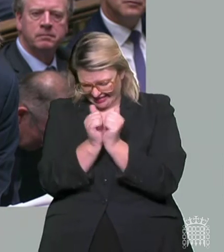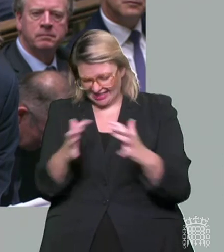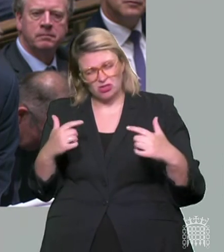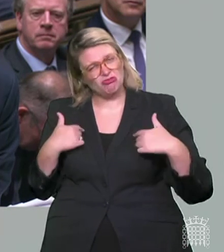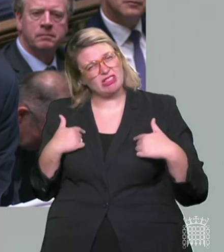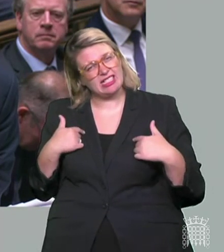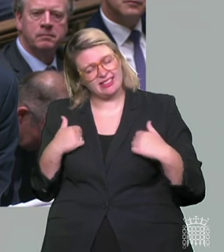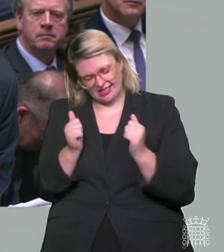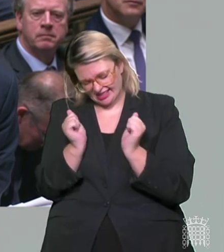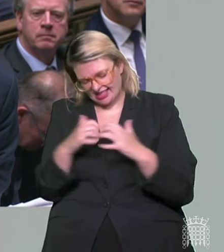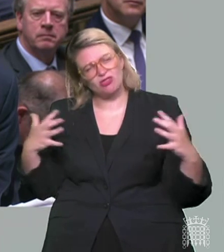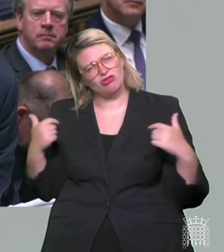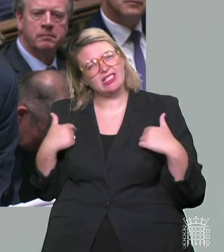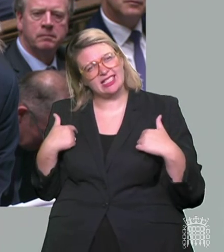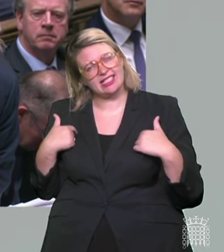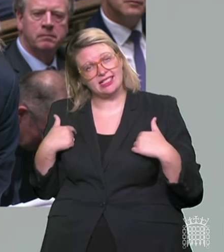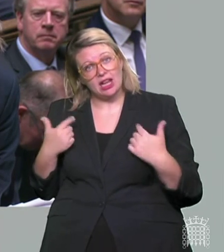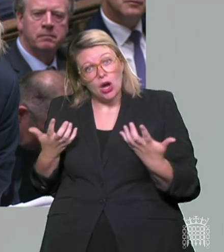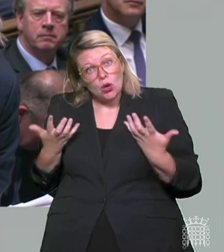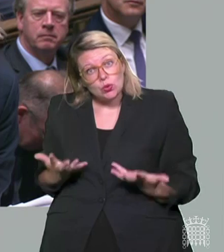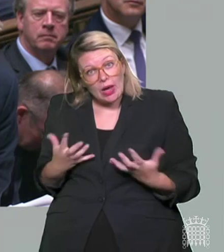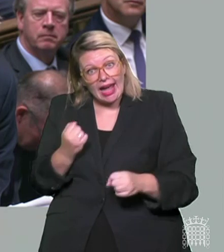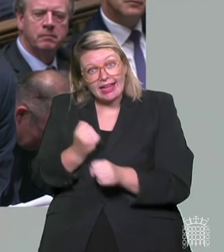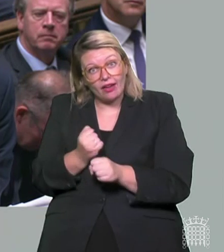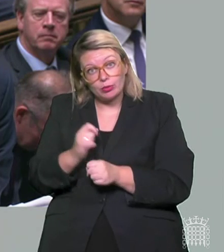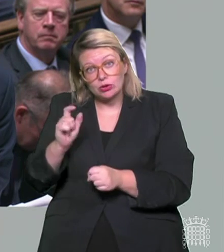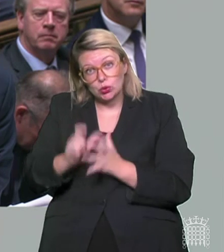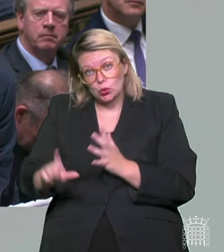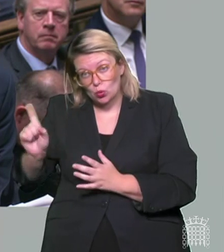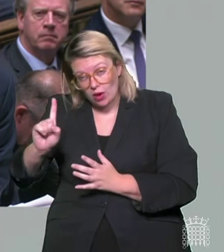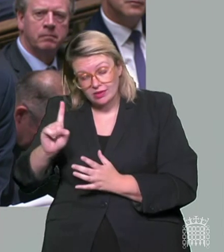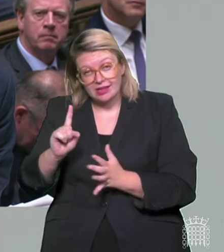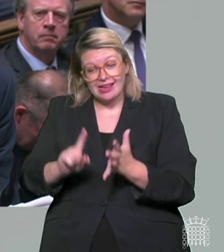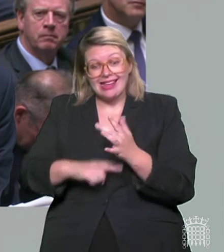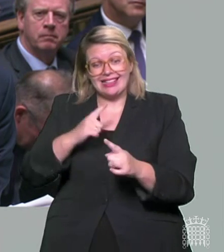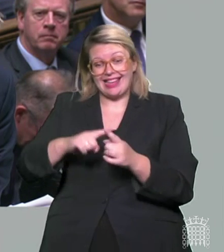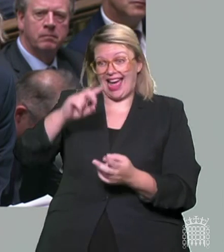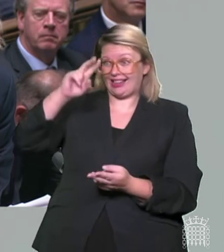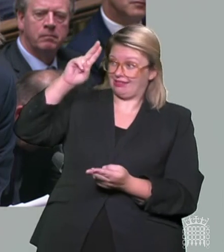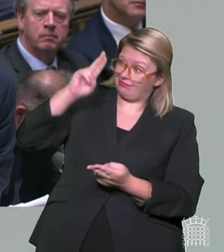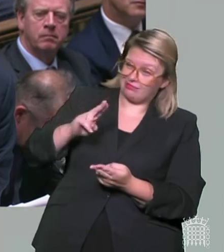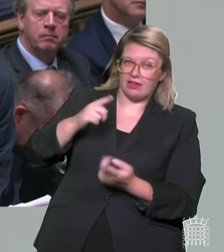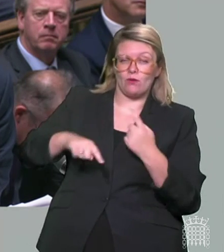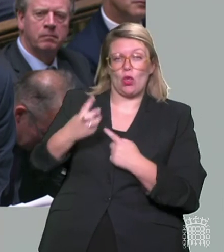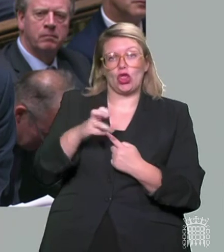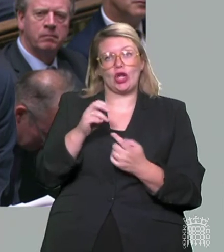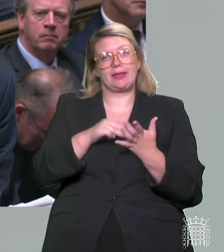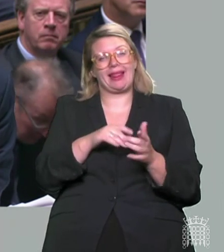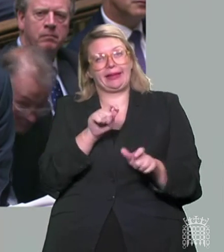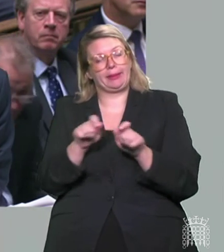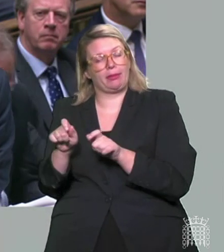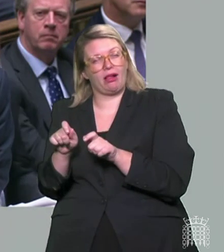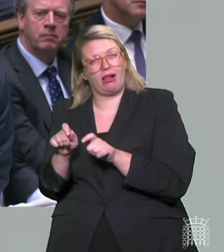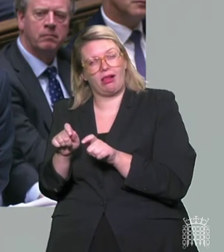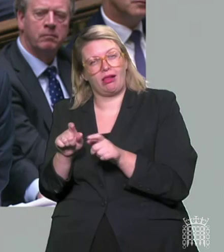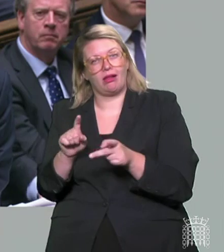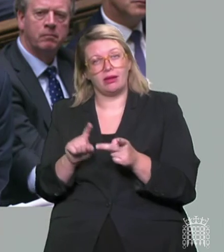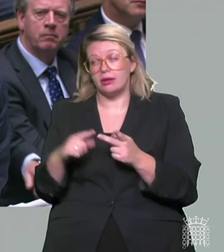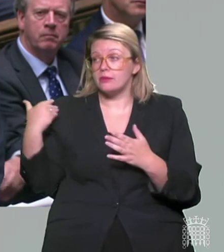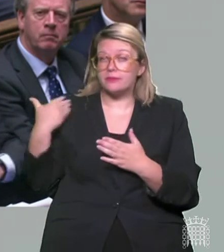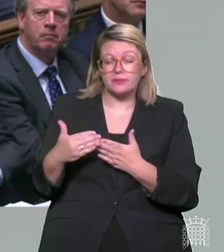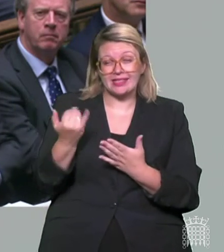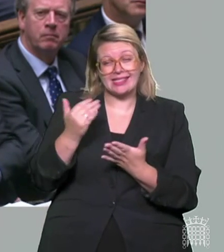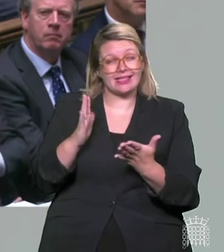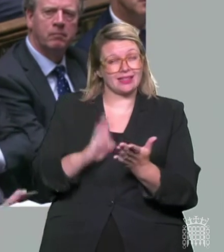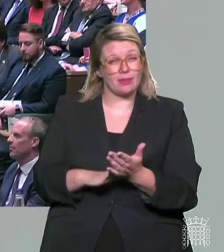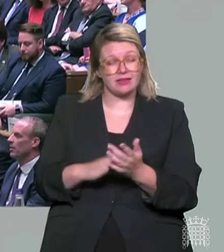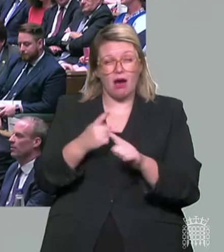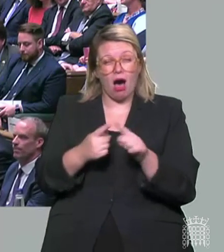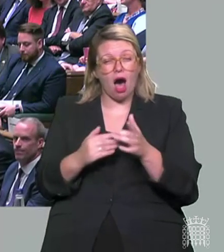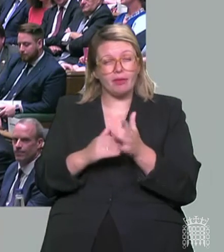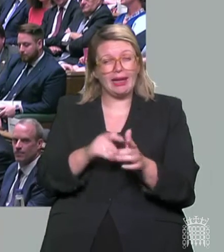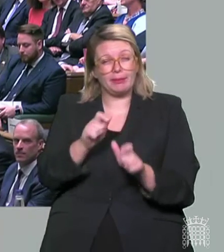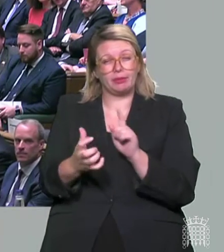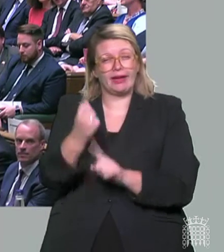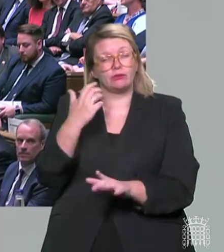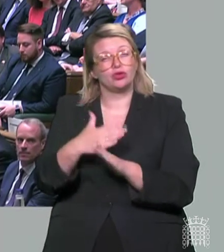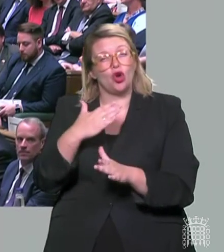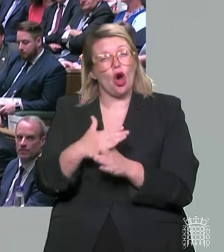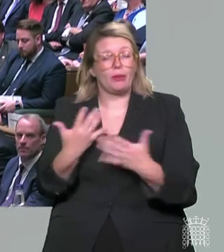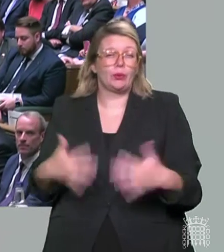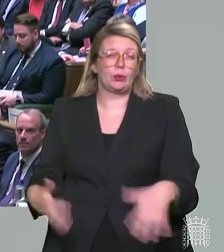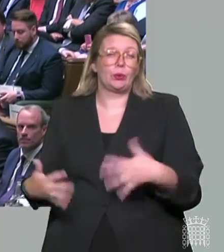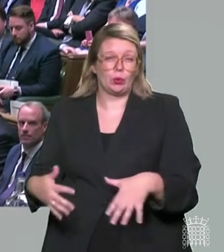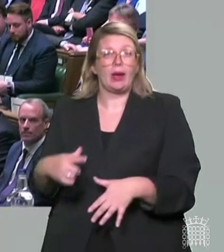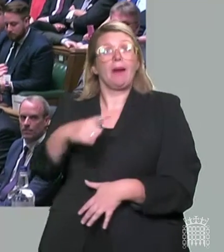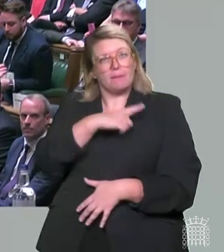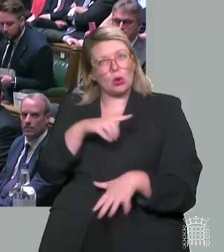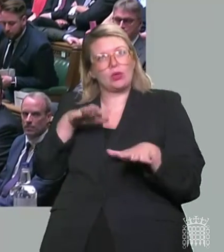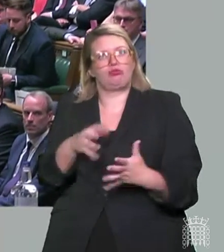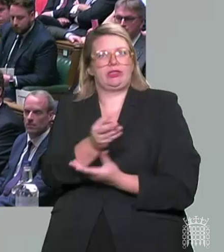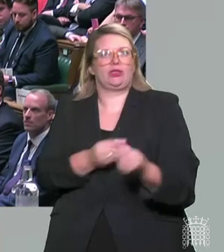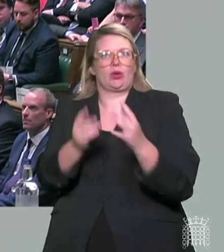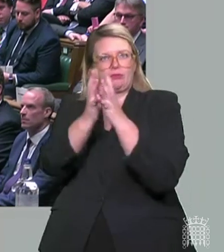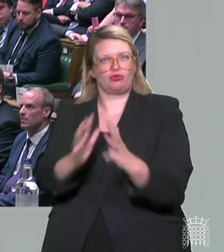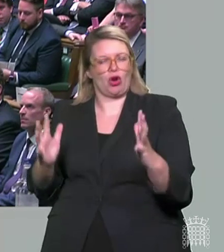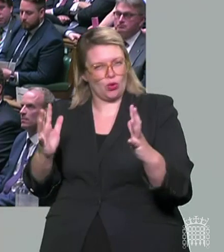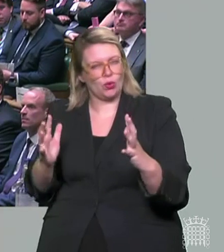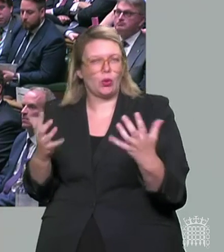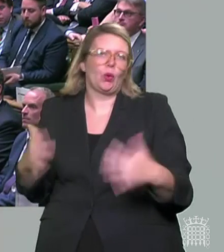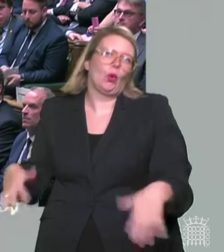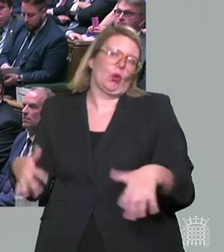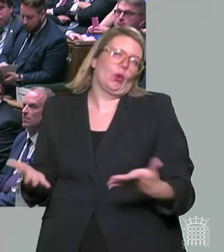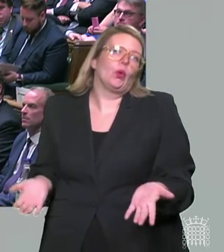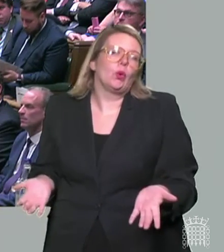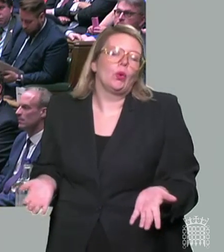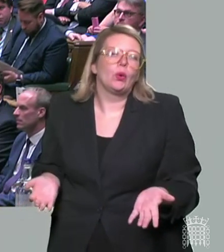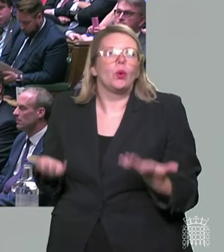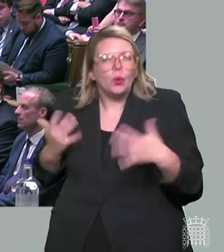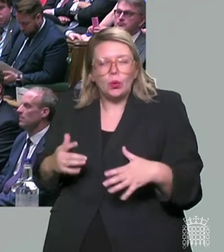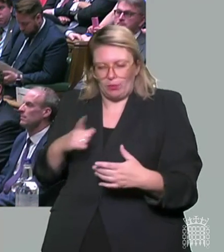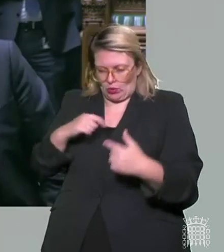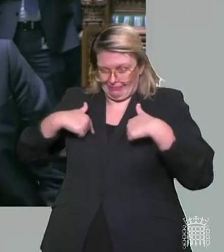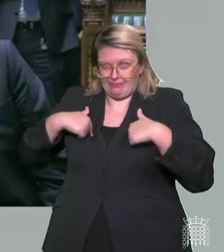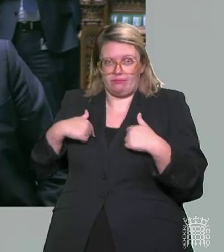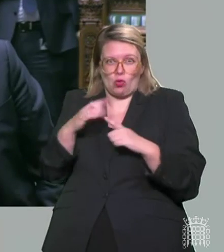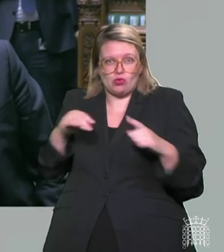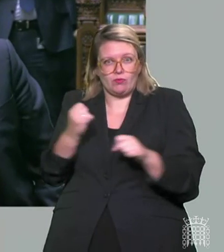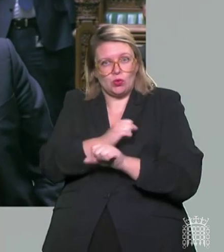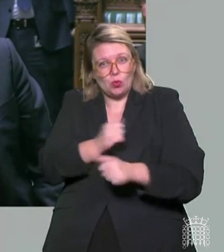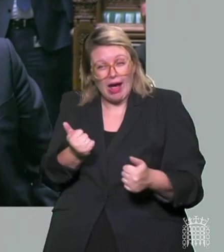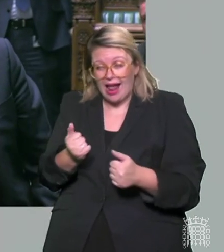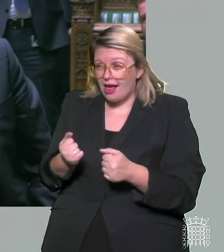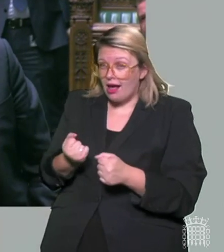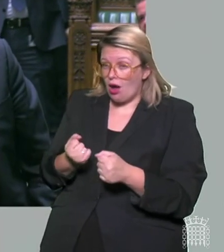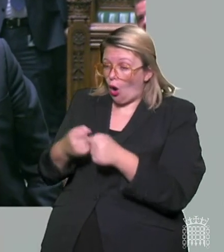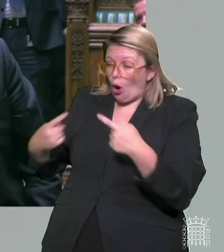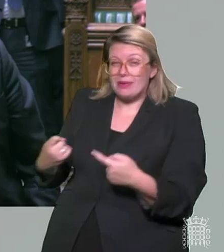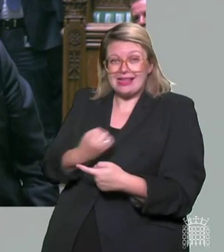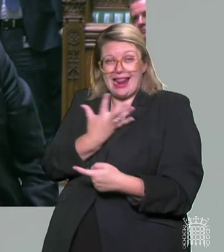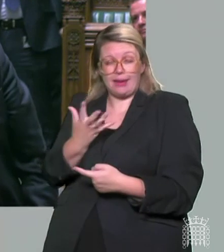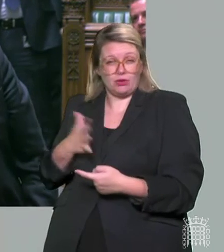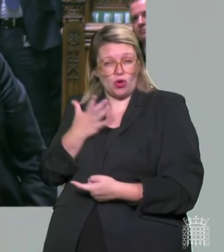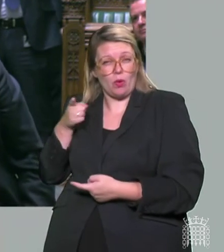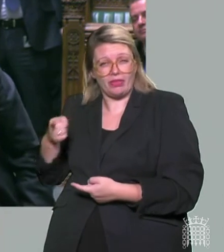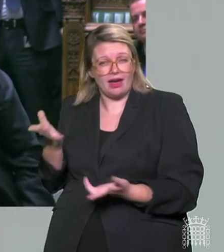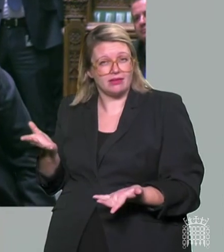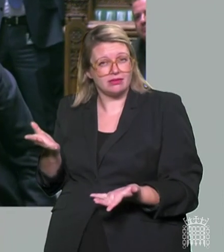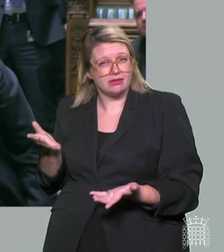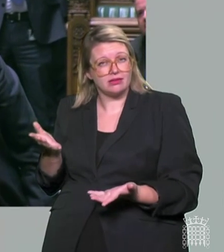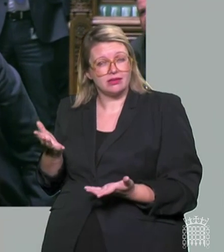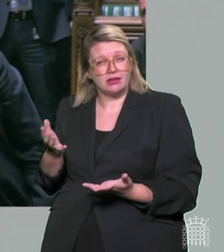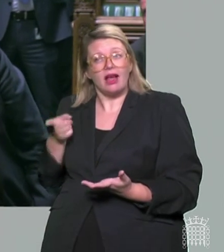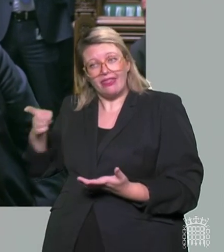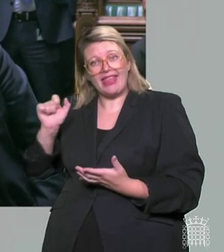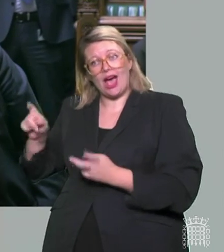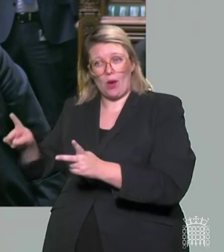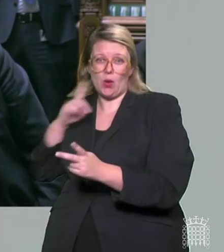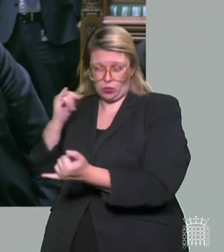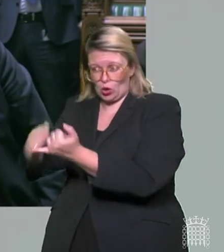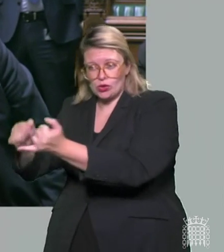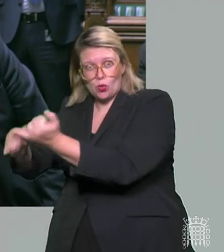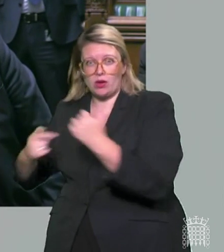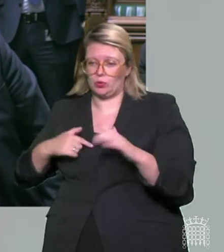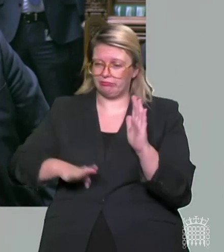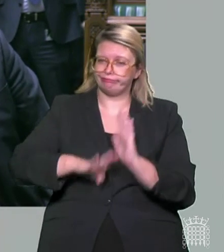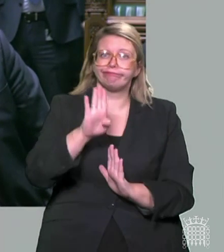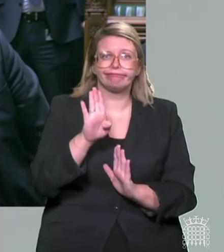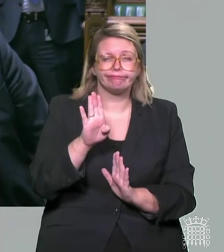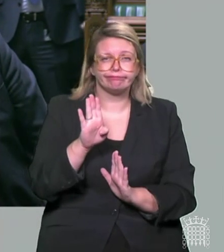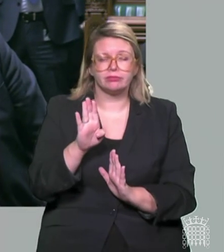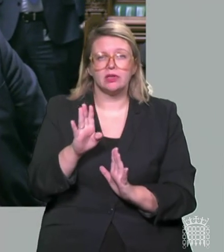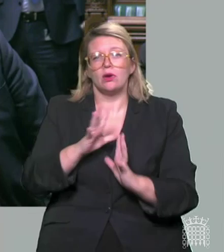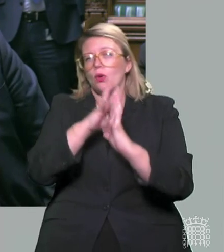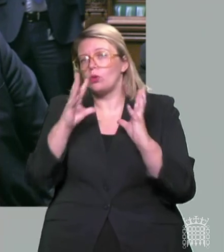Look at what the Government are doing today. We are cutting taxes for 30 million people, we have just completed a programme to get half a million people off welfare and into work, and, thanks to the strength of our economy, thanks to the position we are now in—because of decisions that we took and the Opposition opposed; we should never forget that—we are able to give £1,200